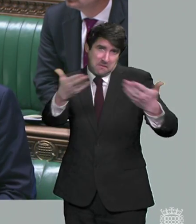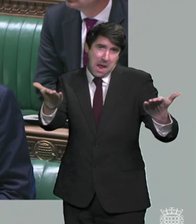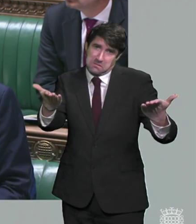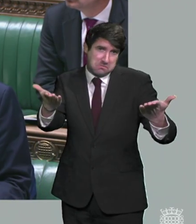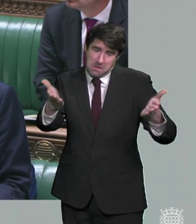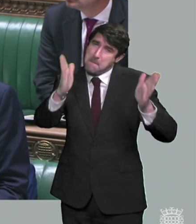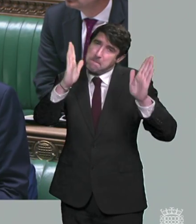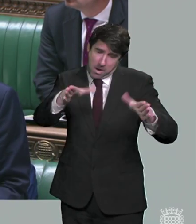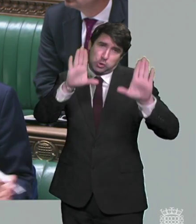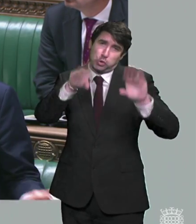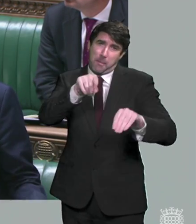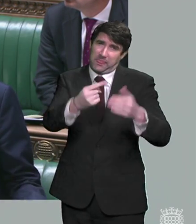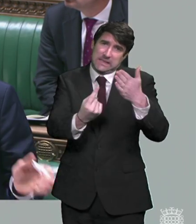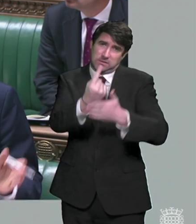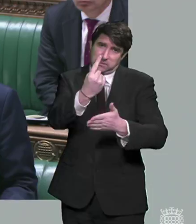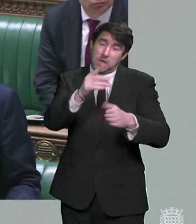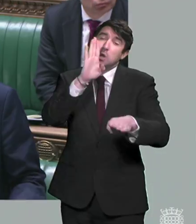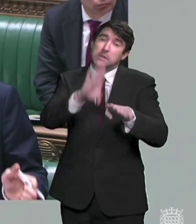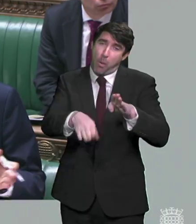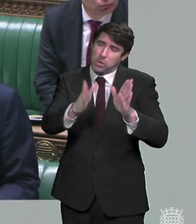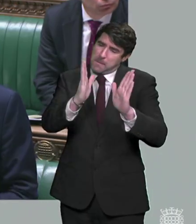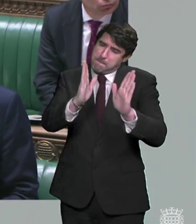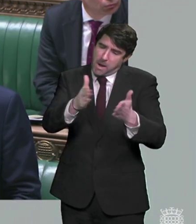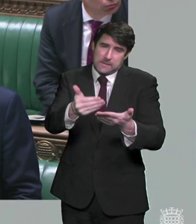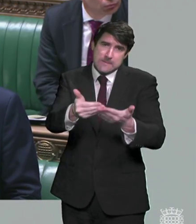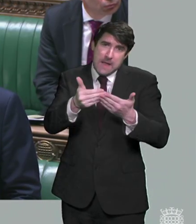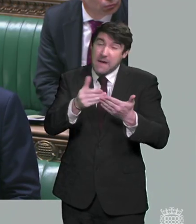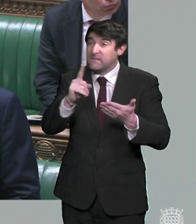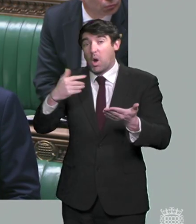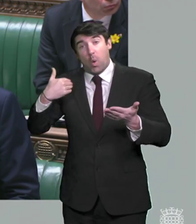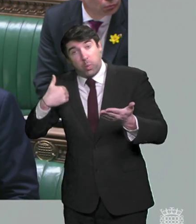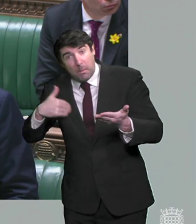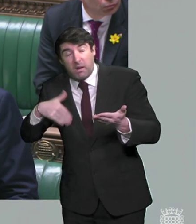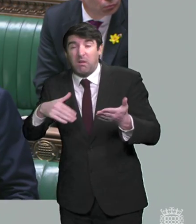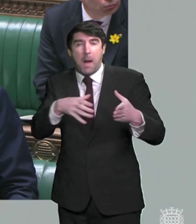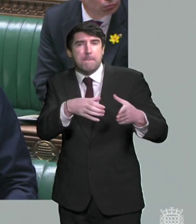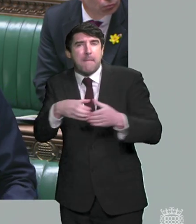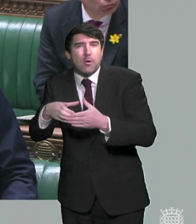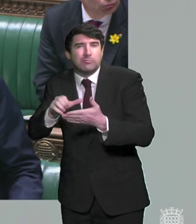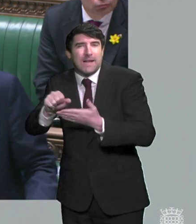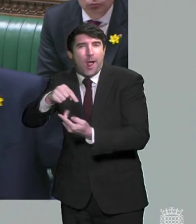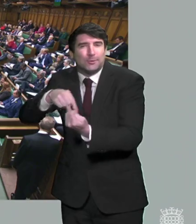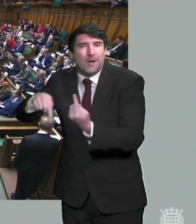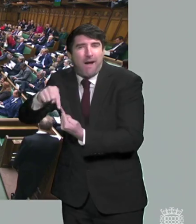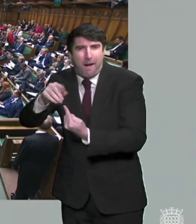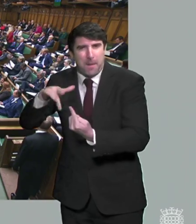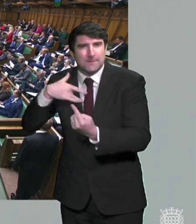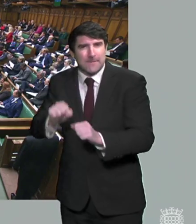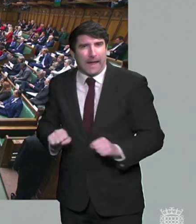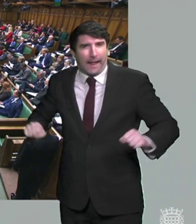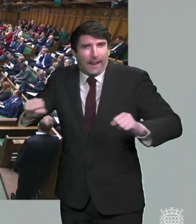We must absolutely ensure that sport is safe for women, minorities and everyone to take part in without any form of discrimination.